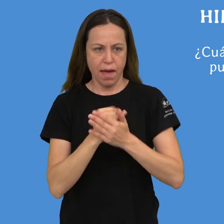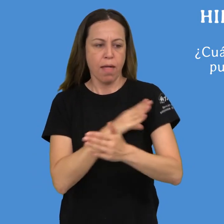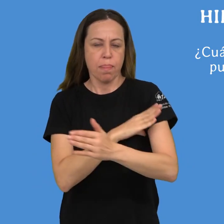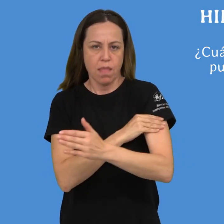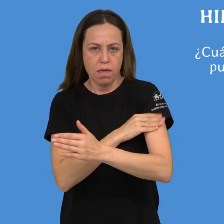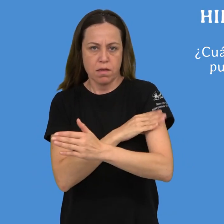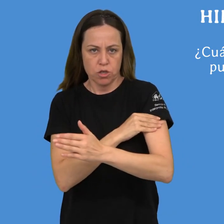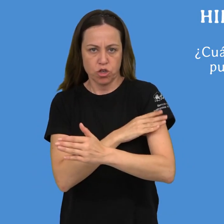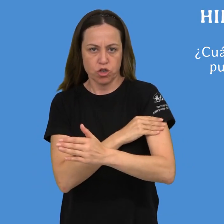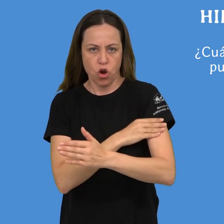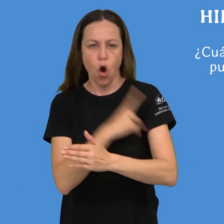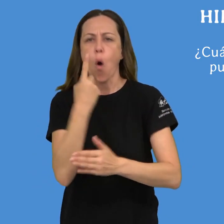tensión